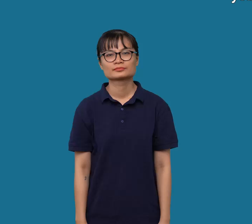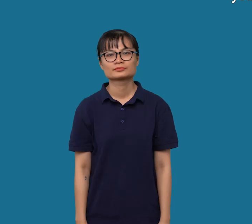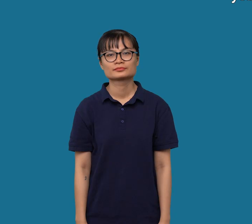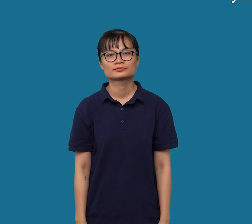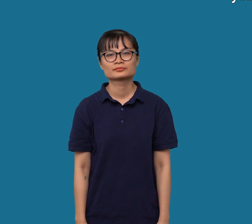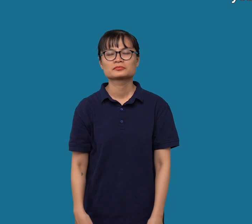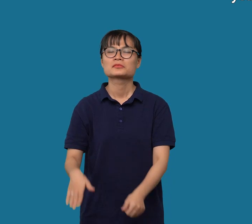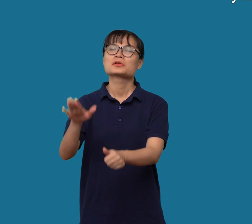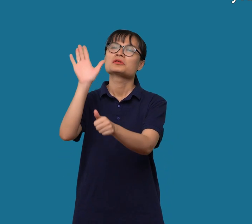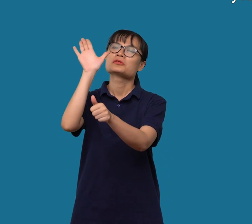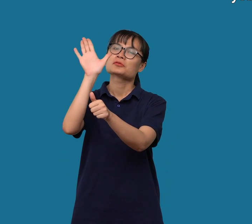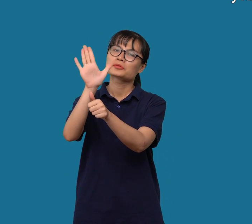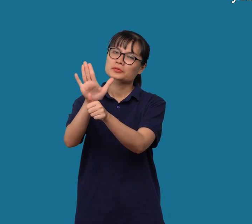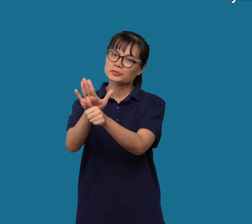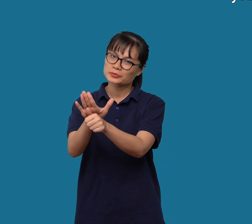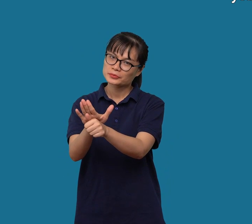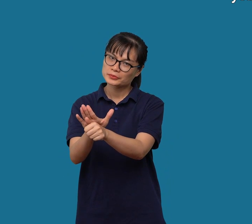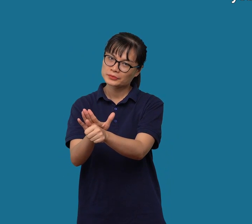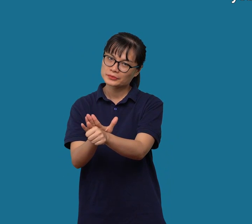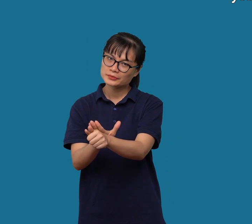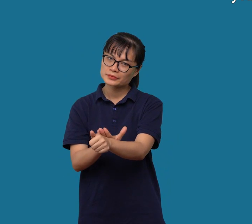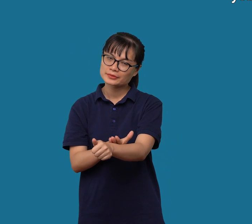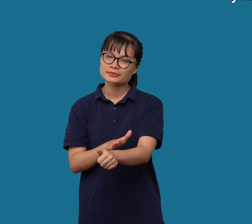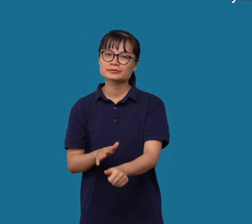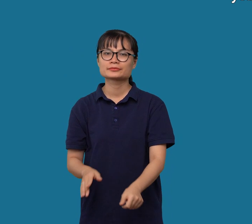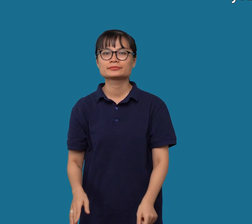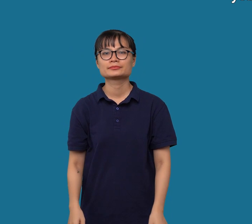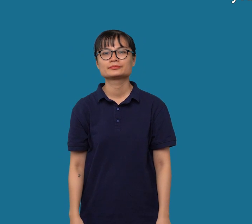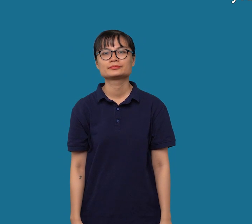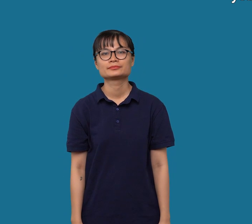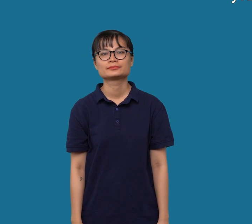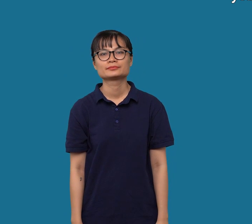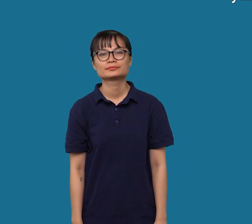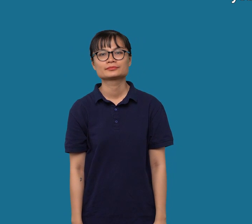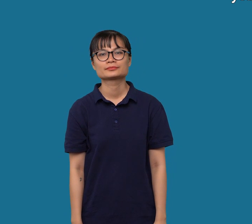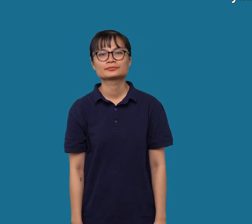yêu mến (yêu quí)